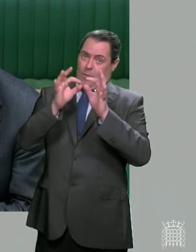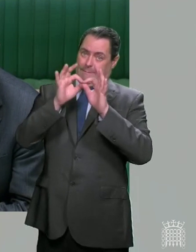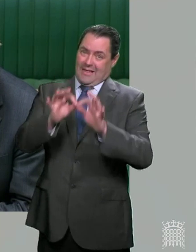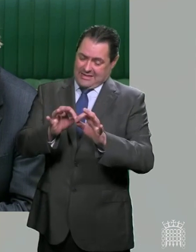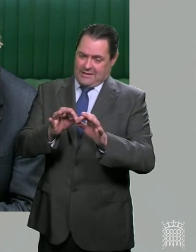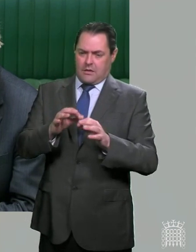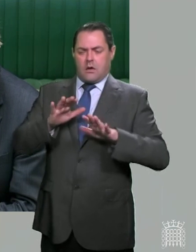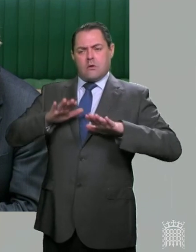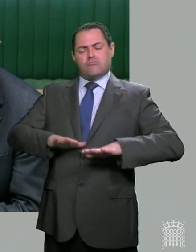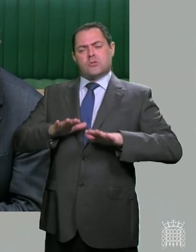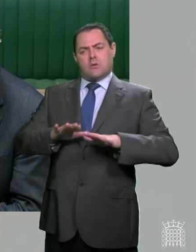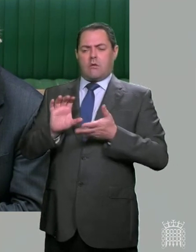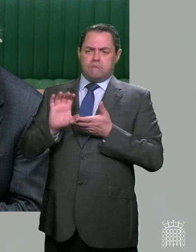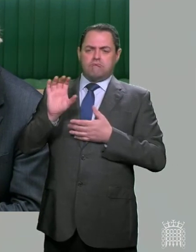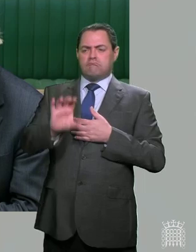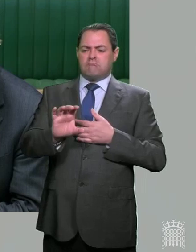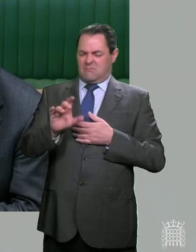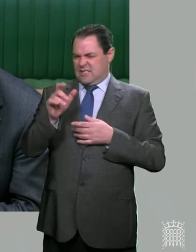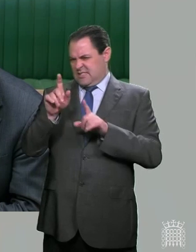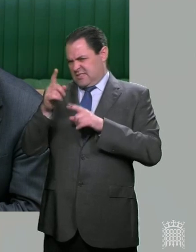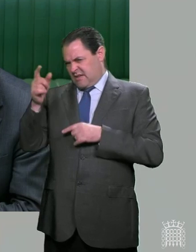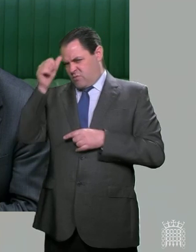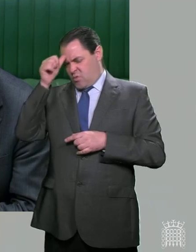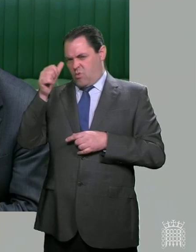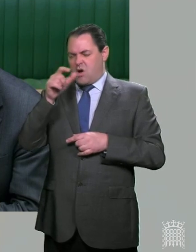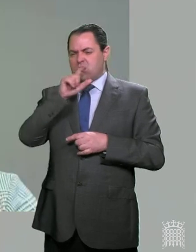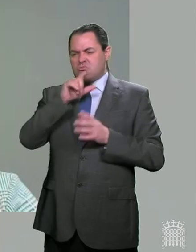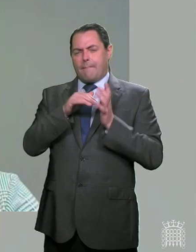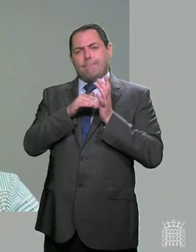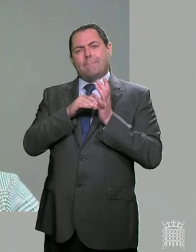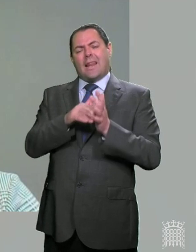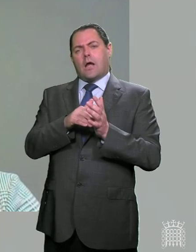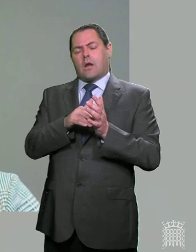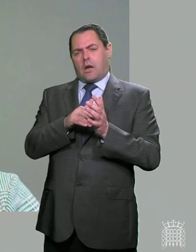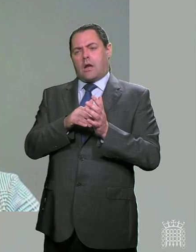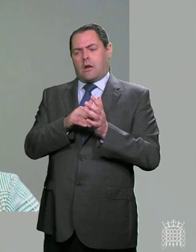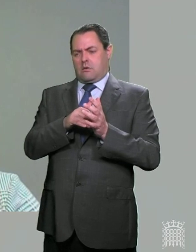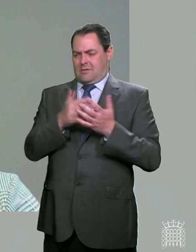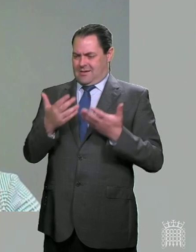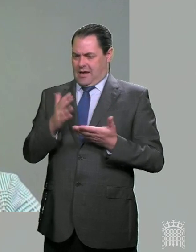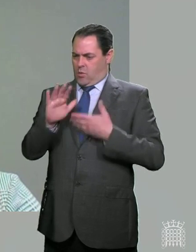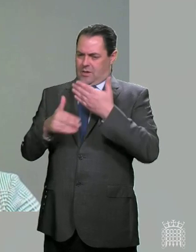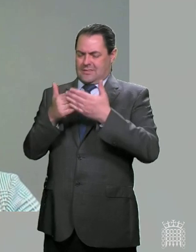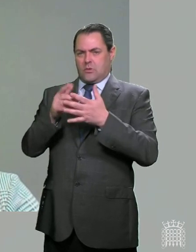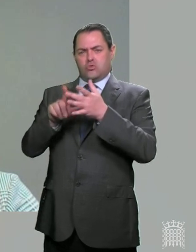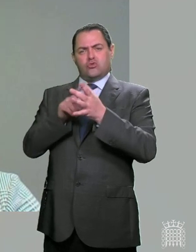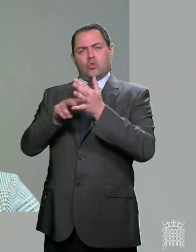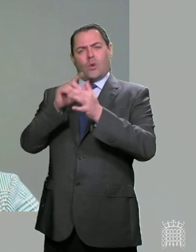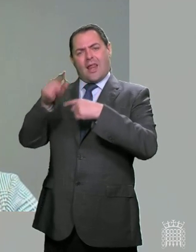The UK is putting in, as the honourable Lady knows, another 100 million up to June next year.